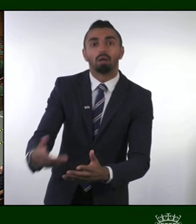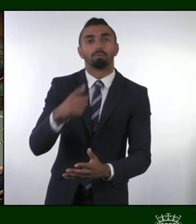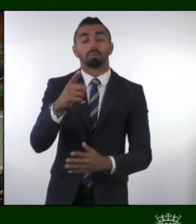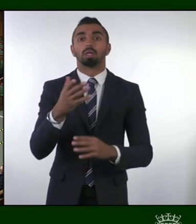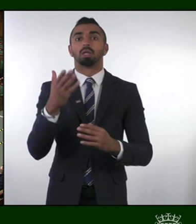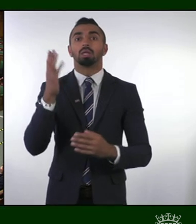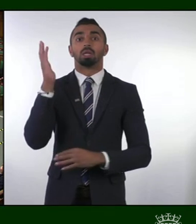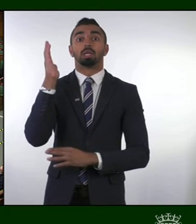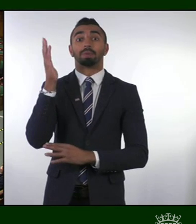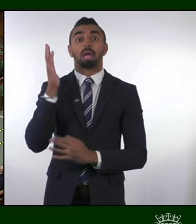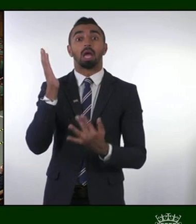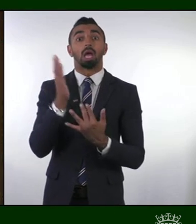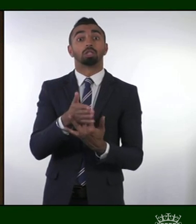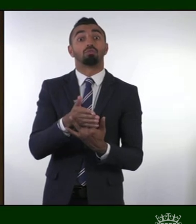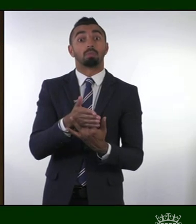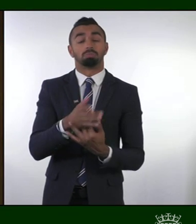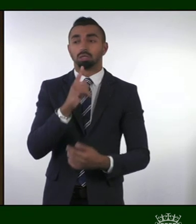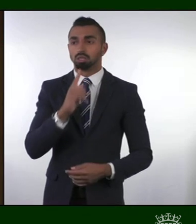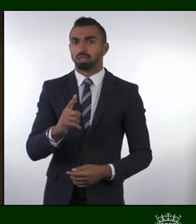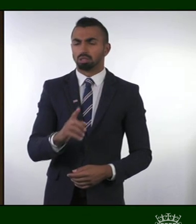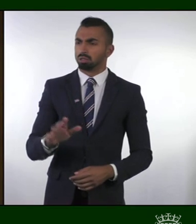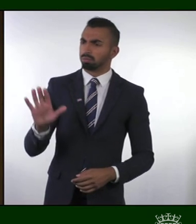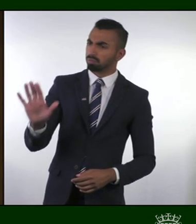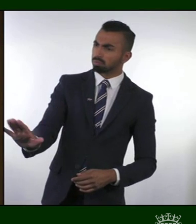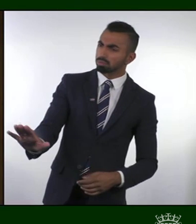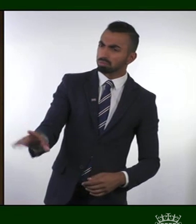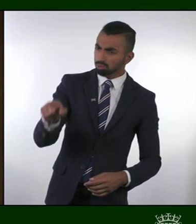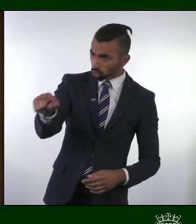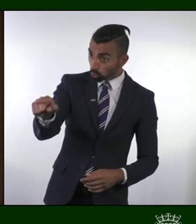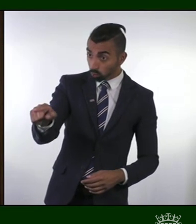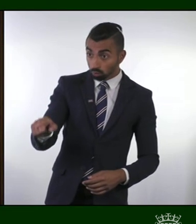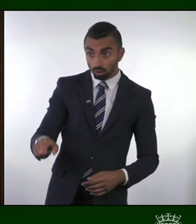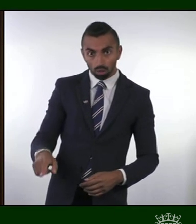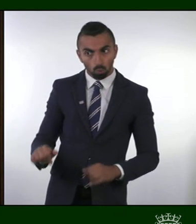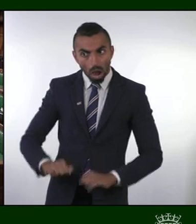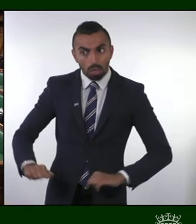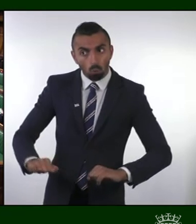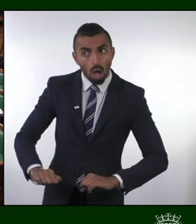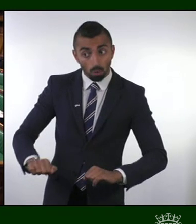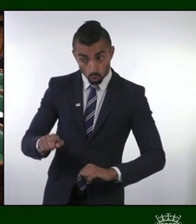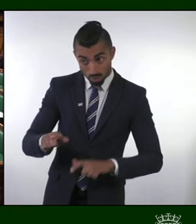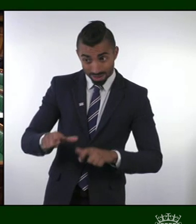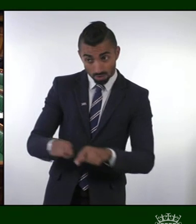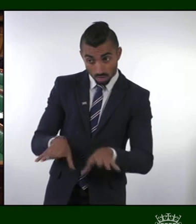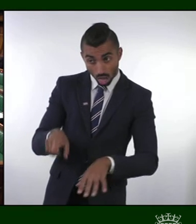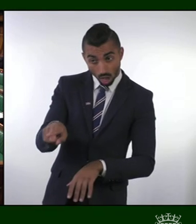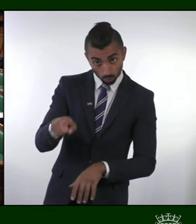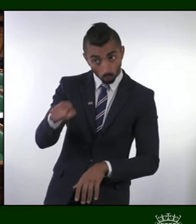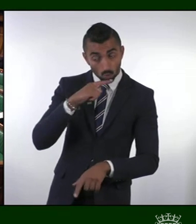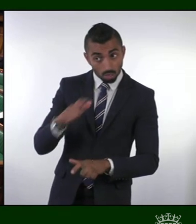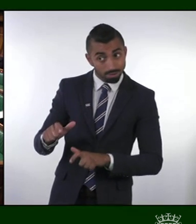No, not thank you. You are going to stay on those tenterhooks. You will be on them for a long time if you do that again.